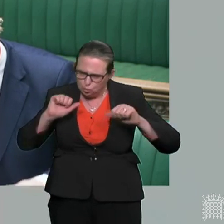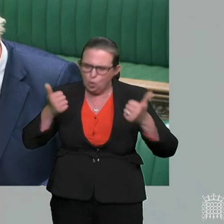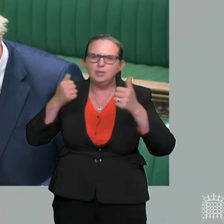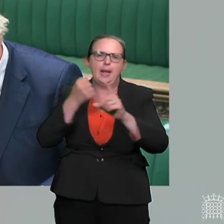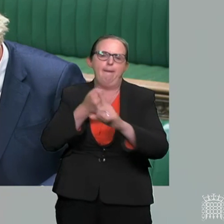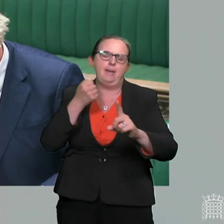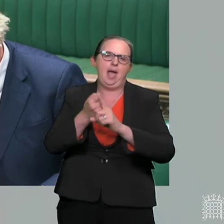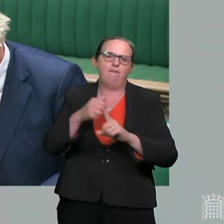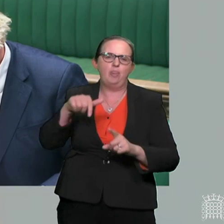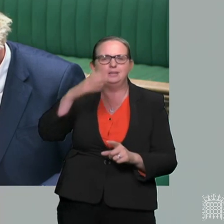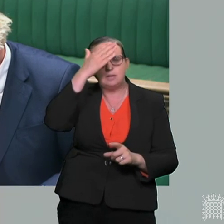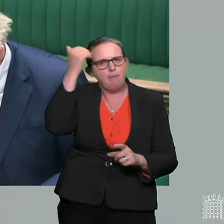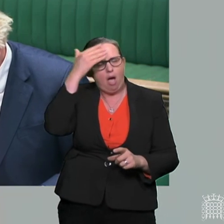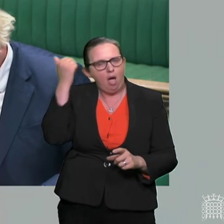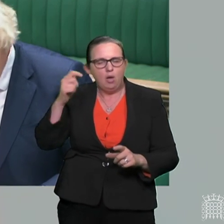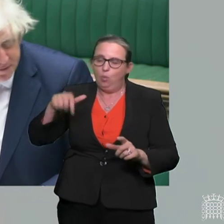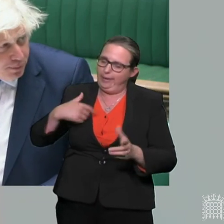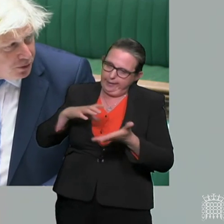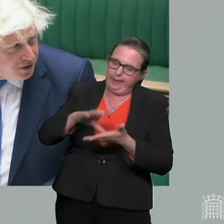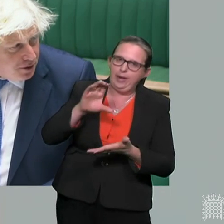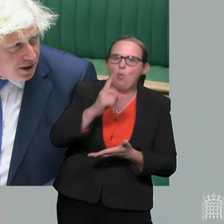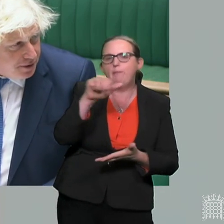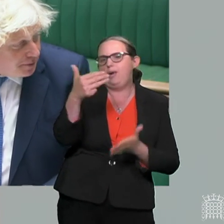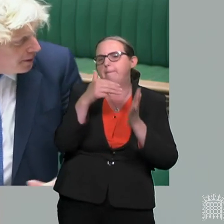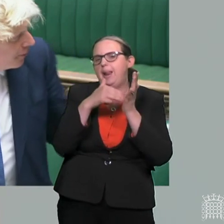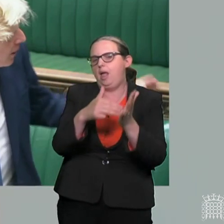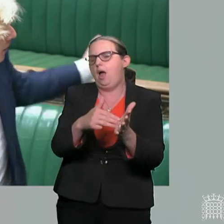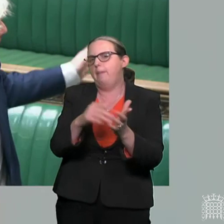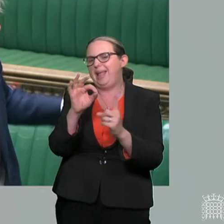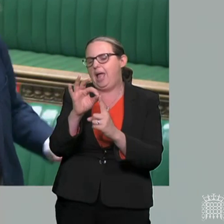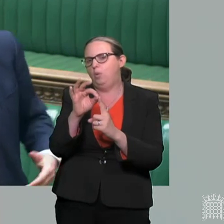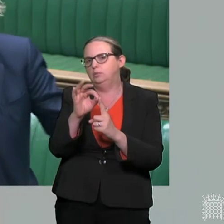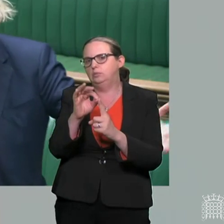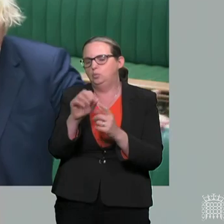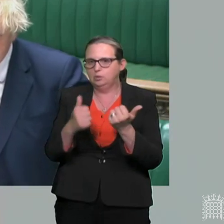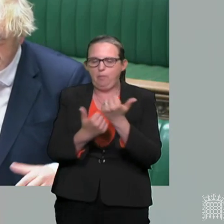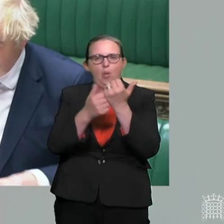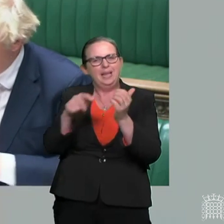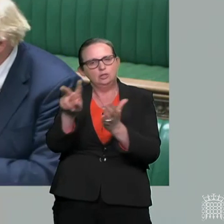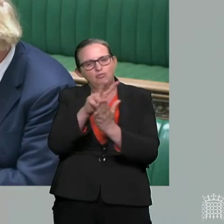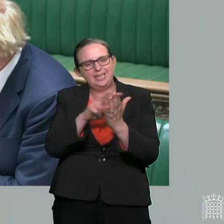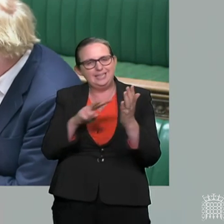We have put £1.9 million of support into the reading scheme that she mentions.